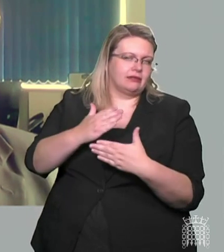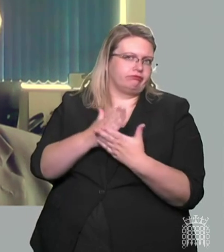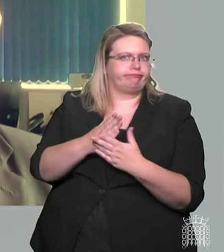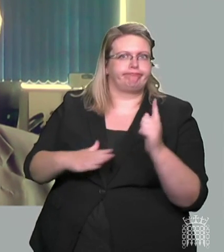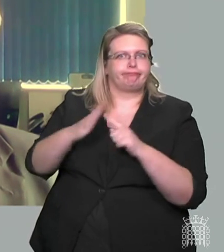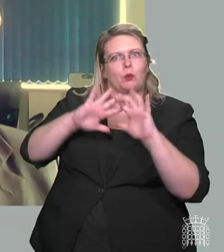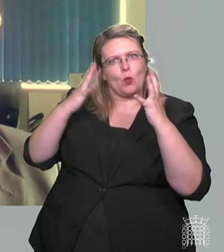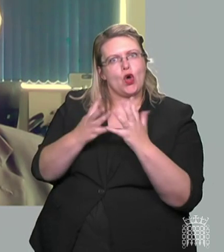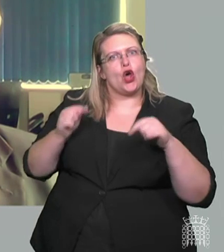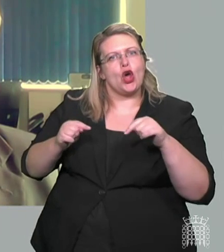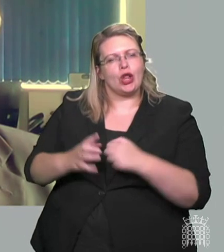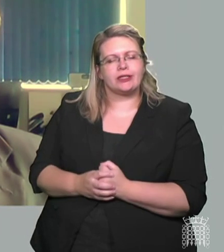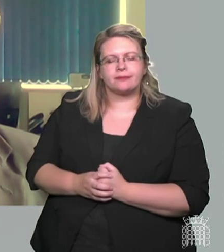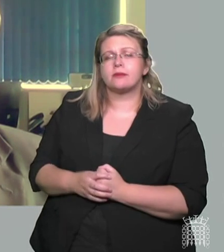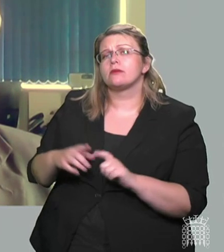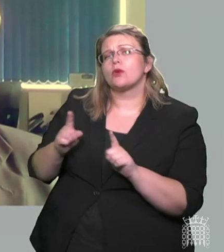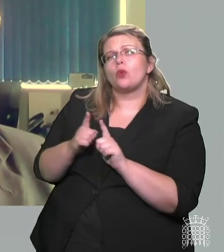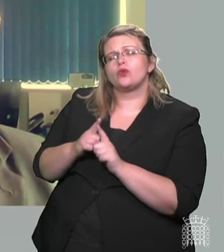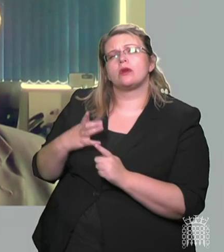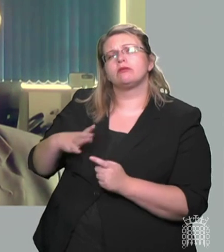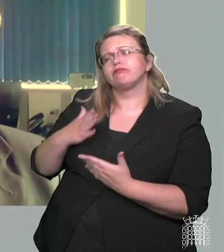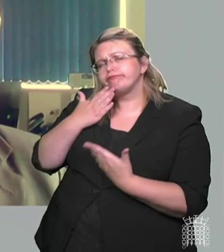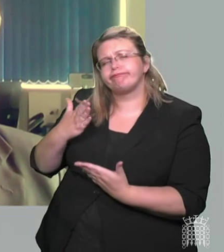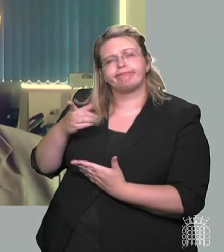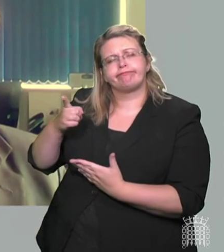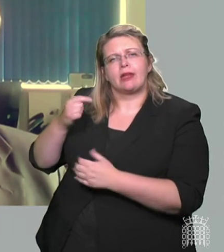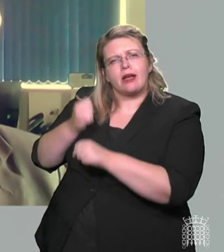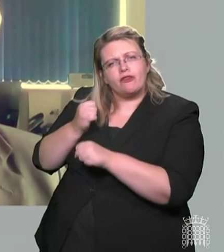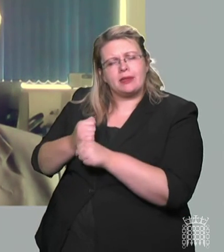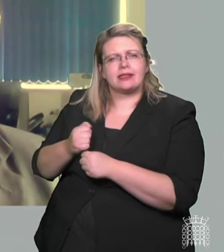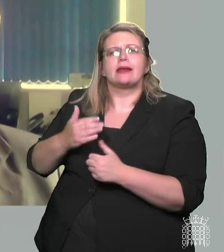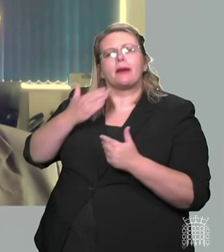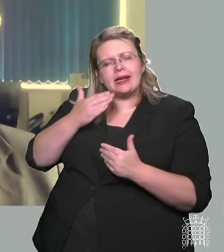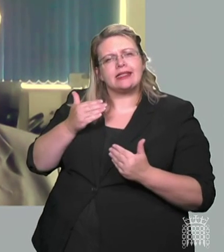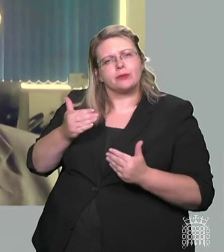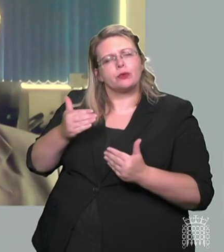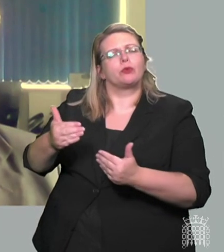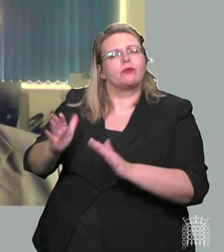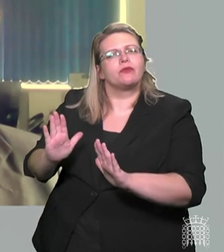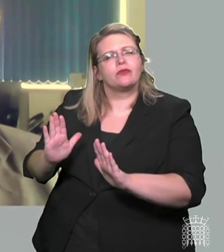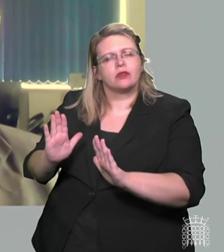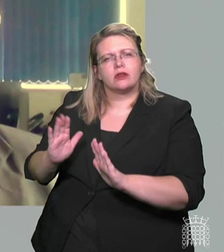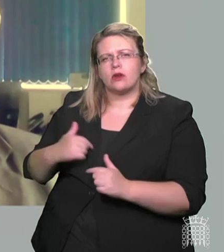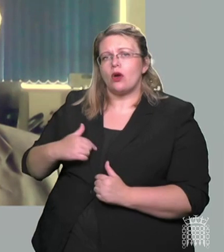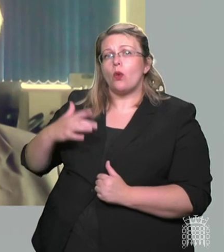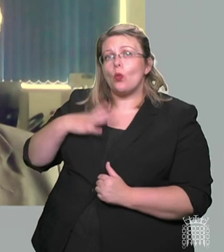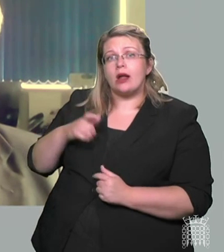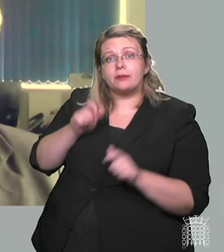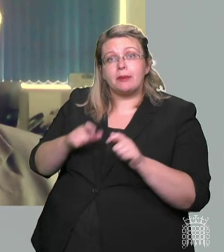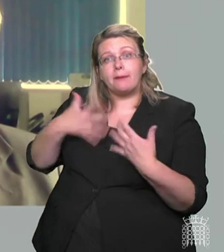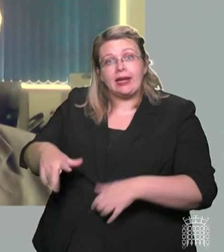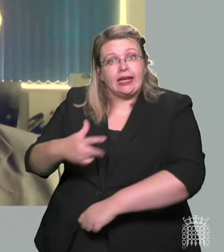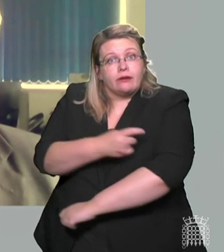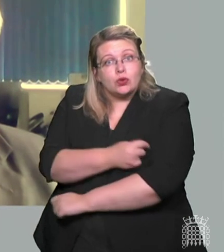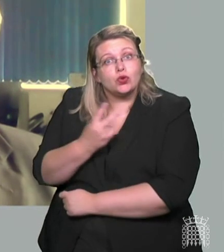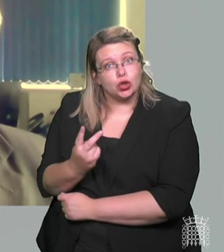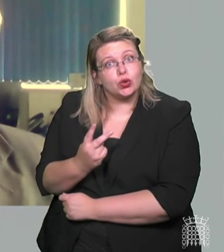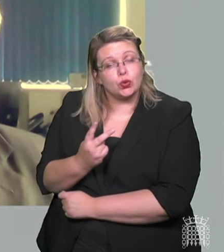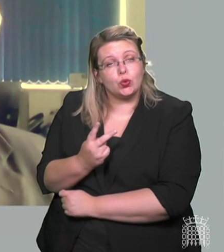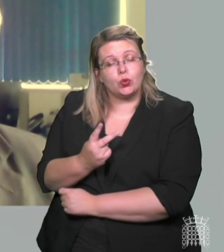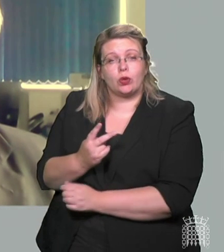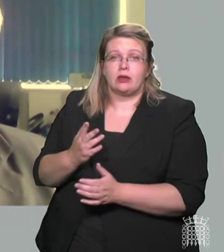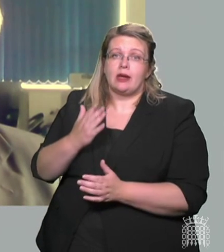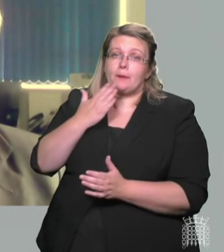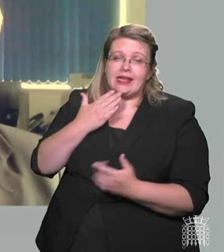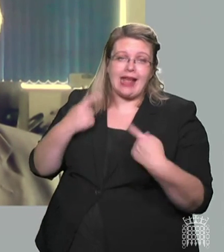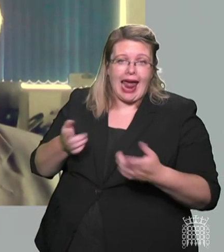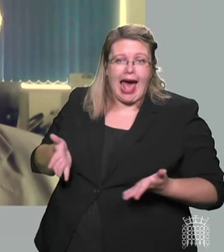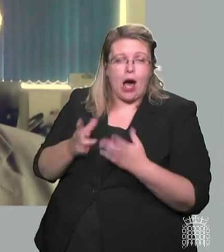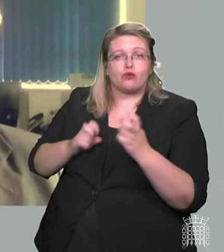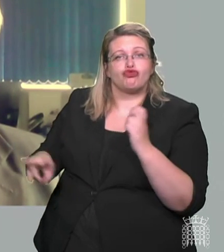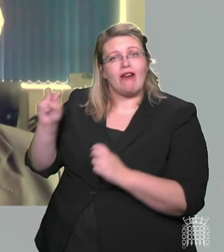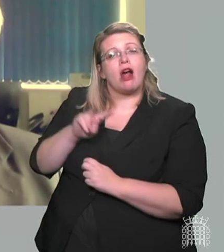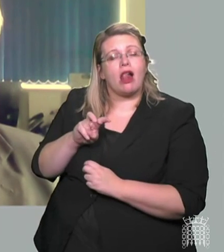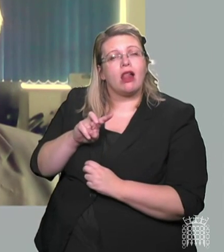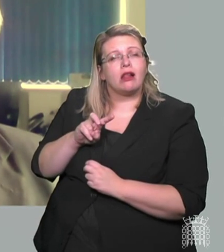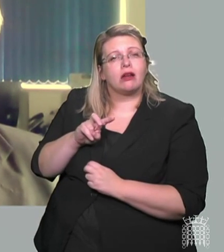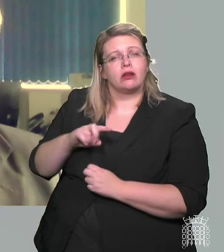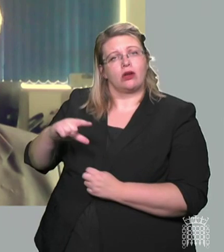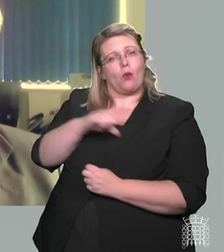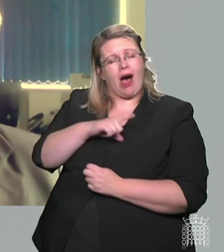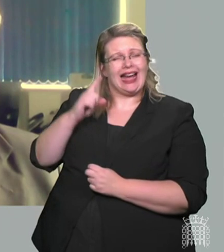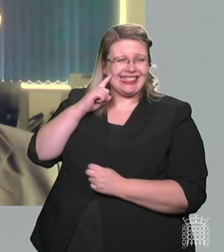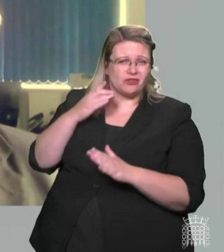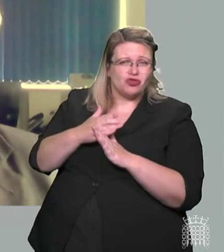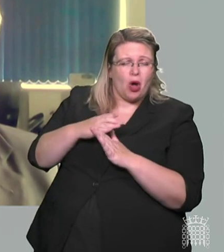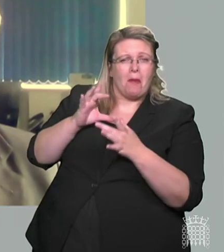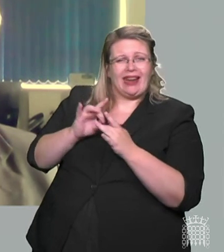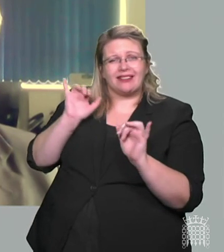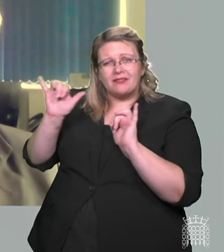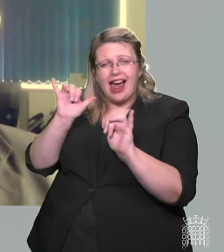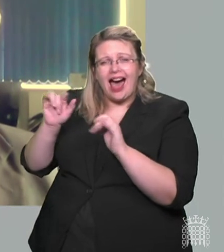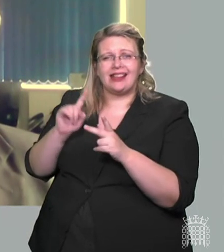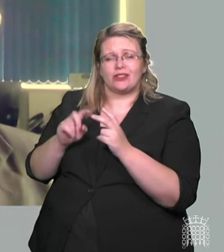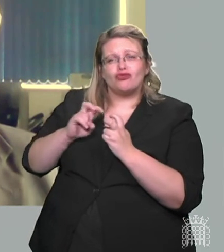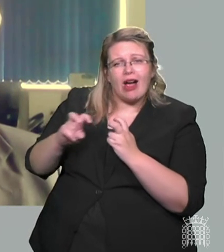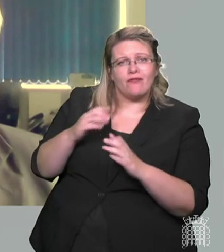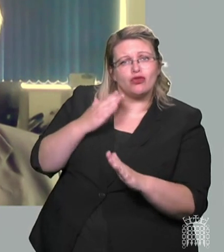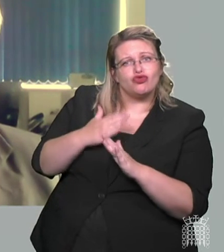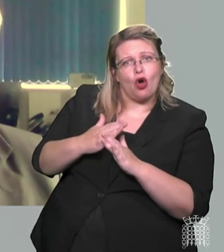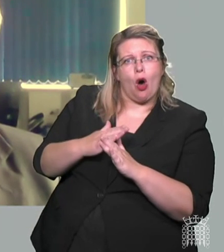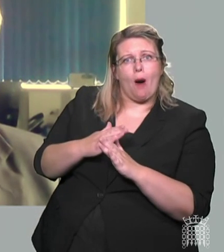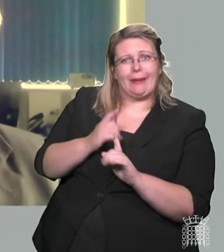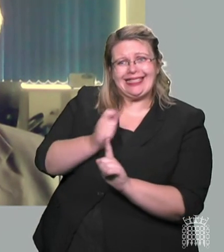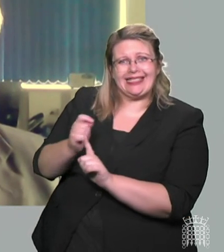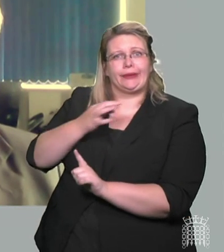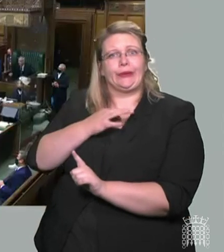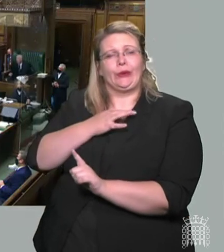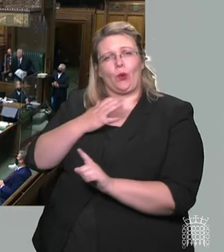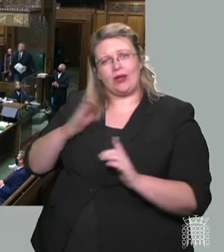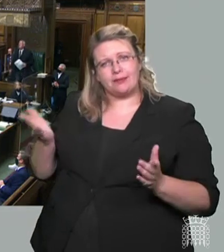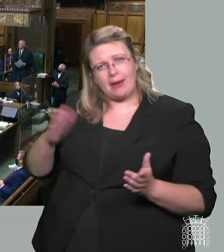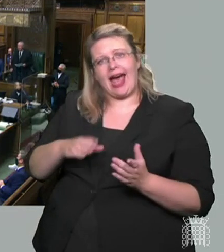Can I encourage my right honourable Friend and the Government to press ahead with allowing those who are fully vaccinated greater international travel to save as many aviation and travel sector jobs as possible and help regrow our economy?